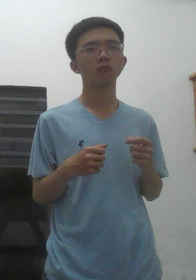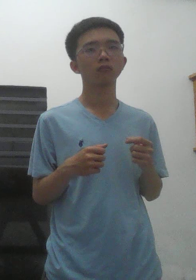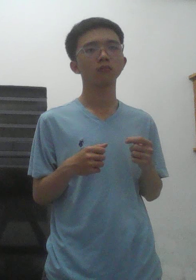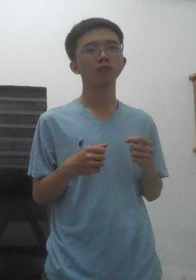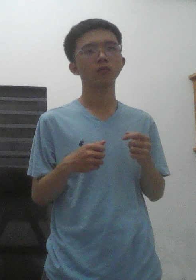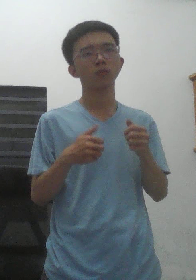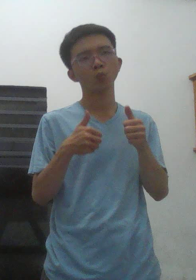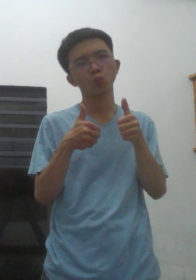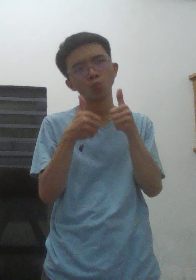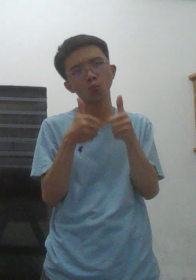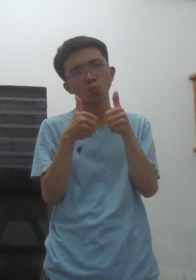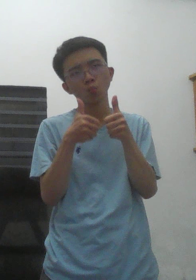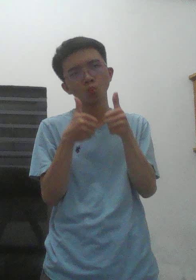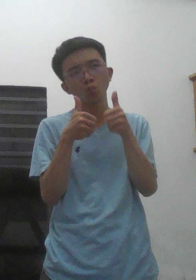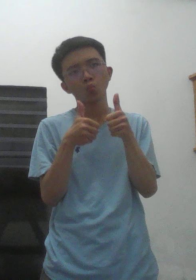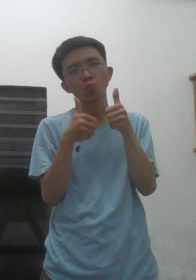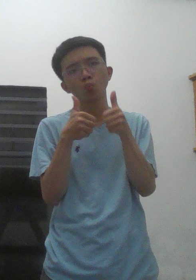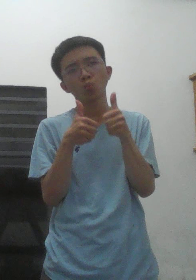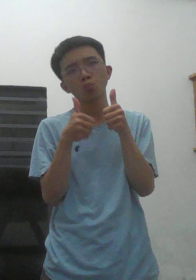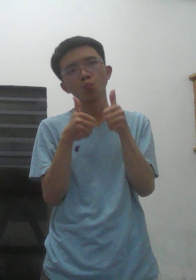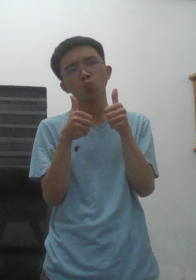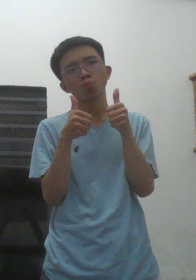rat tot